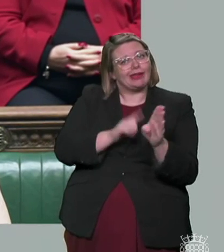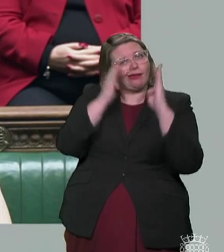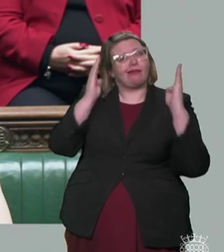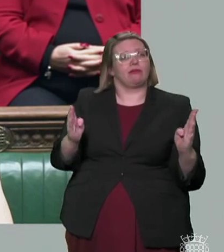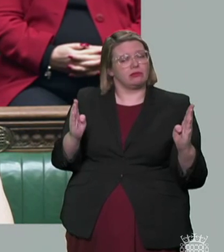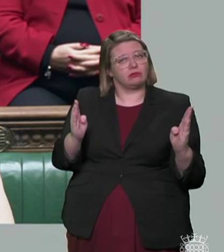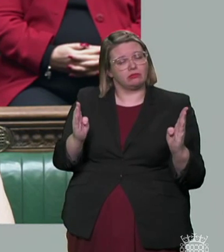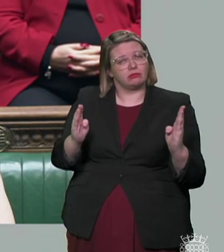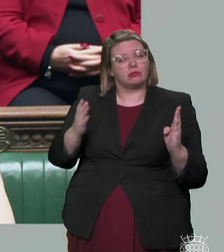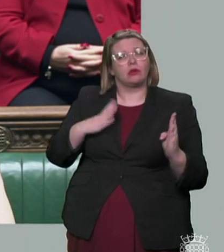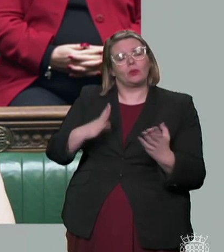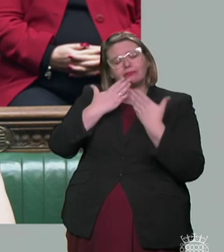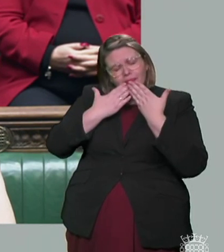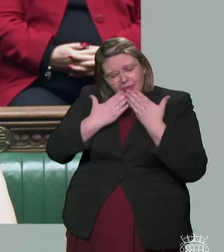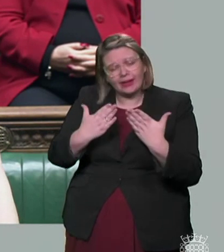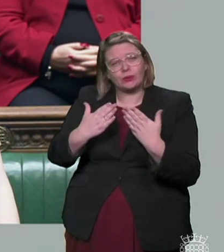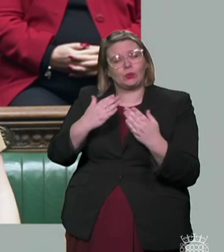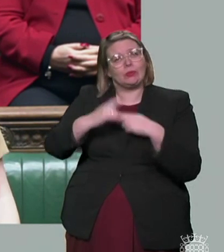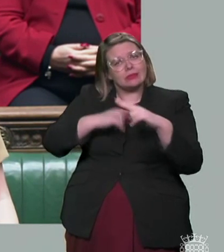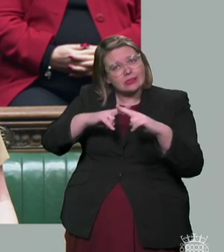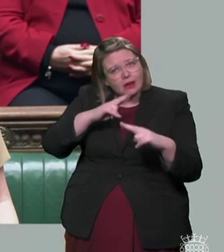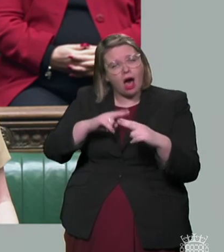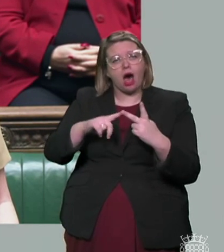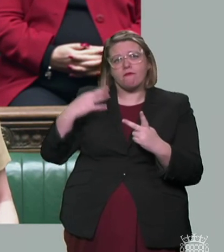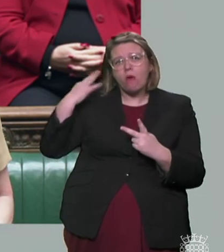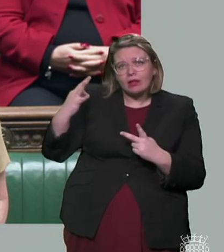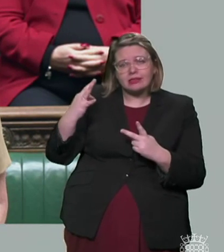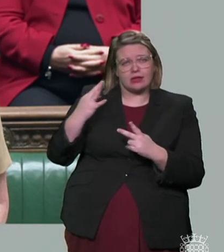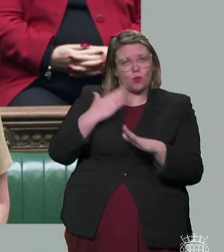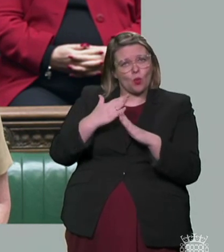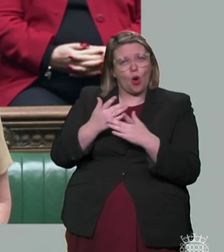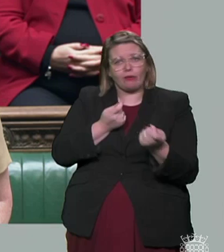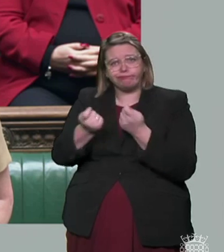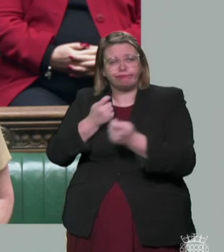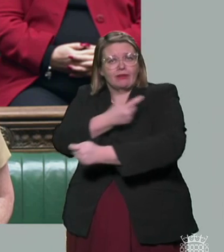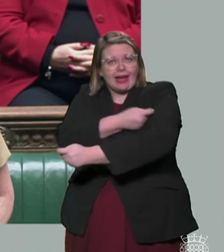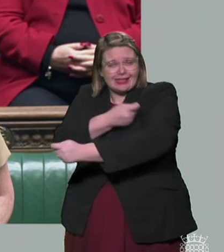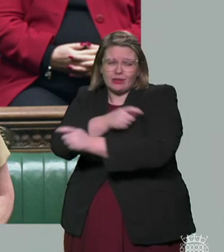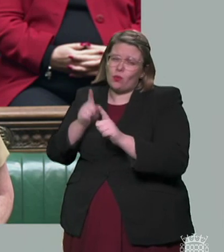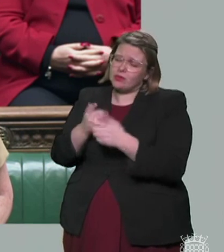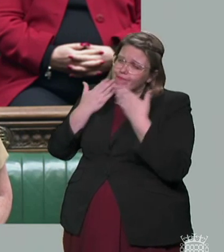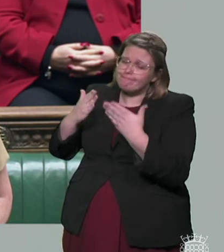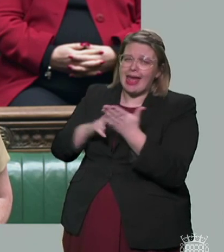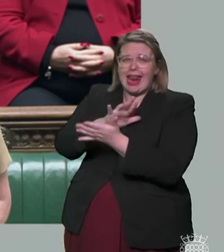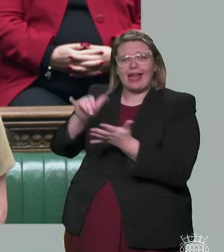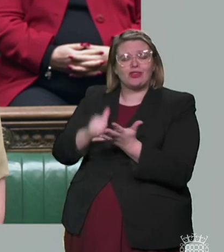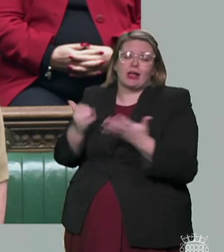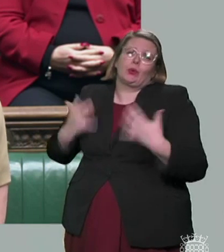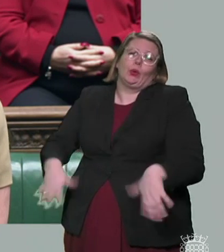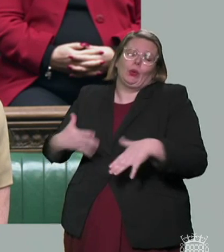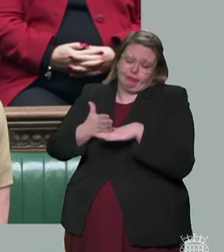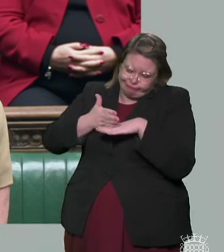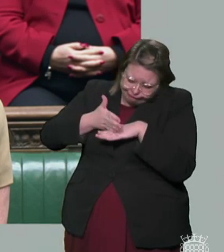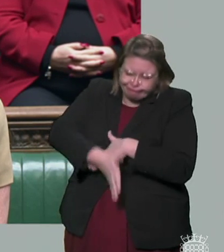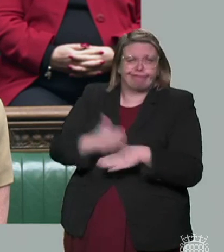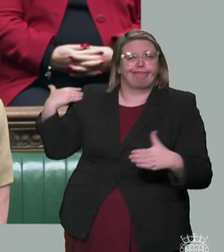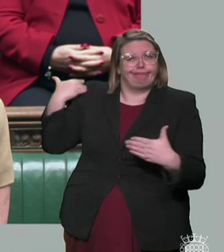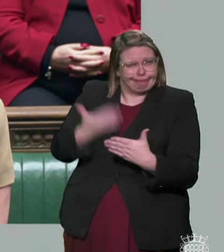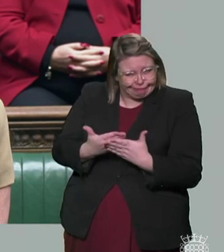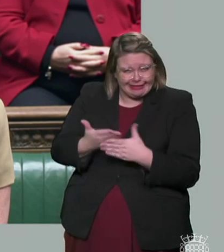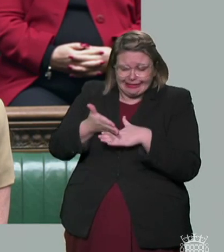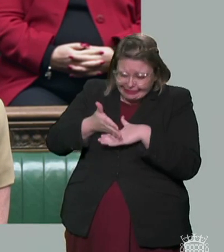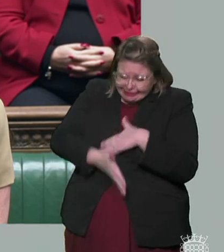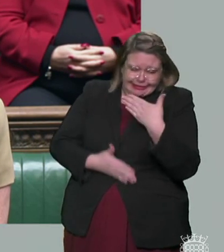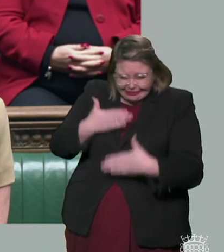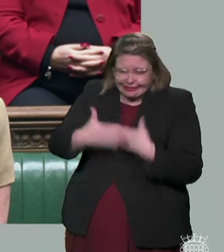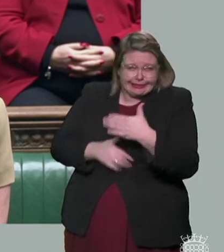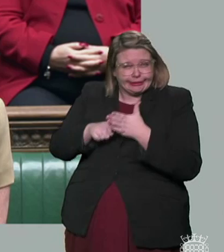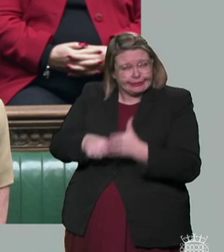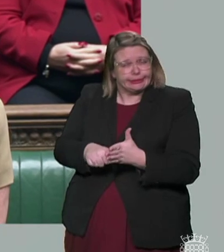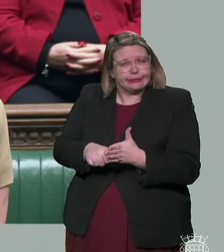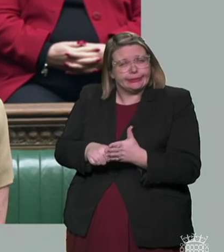In particular, I thank all the staff and volunteers working at vaccination sites and our amazing NHS staff, who are working incredibly hard in incredibly stretched circumstances.